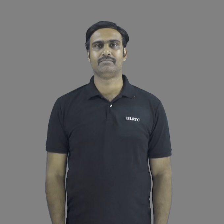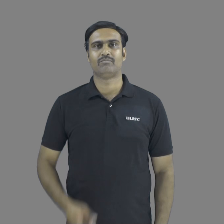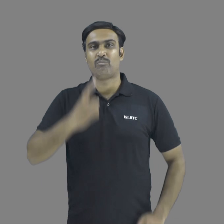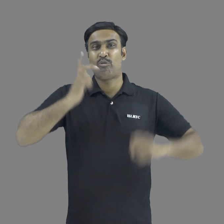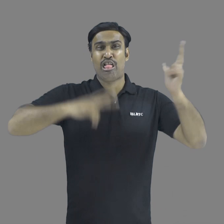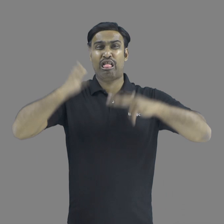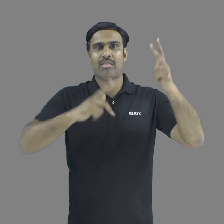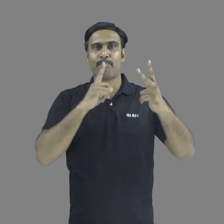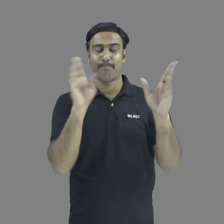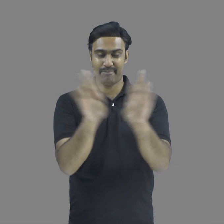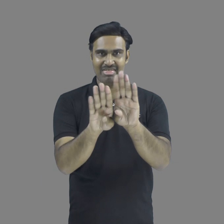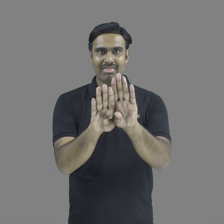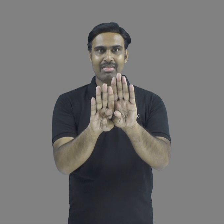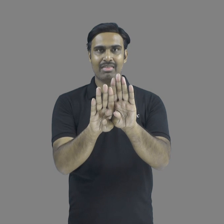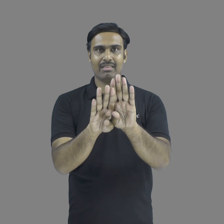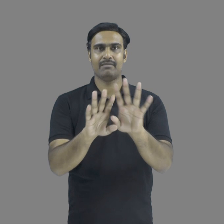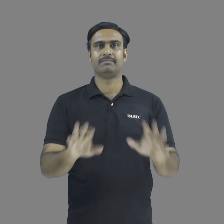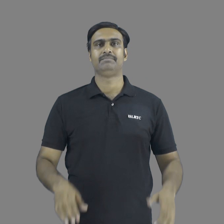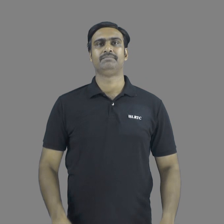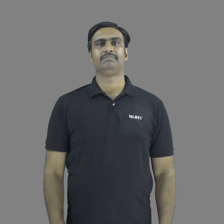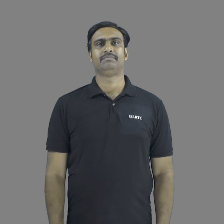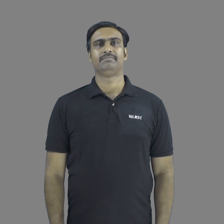Shut Up Stop Talking